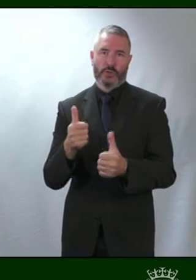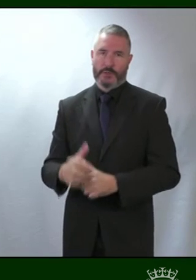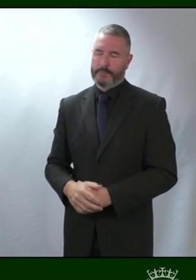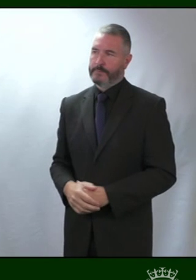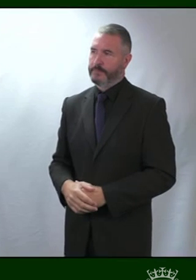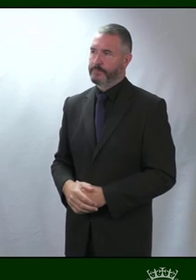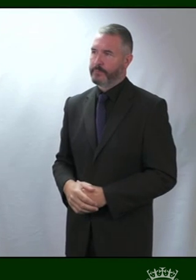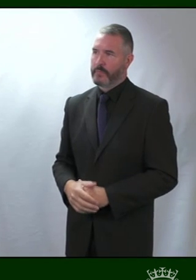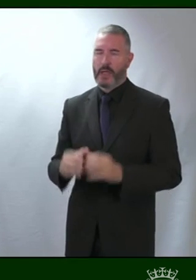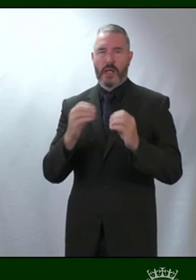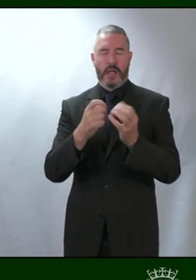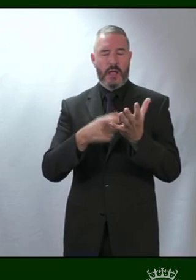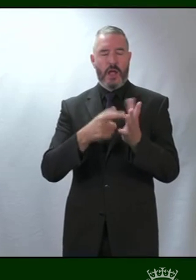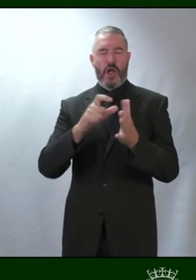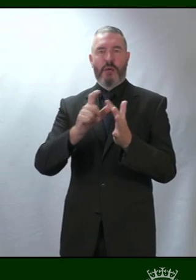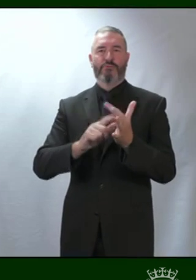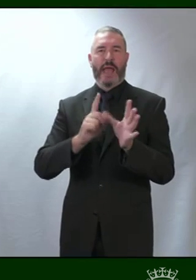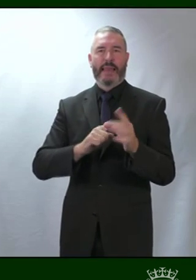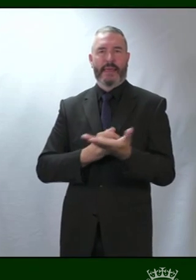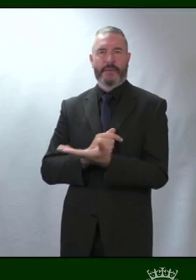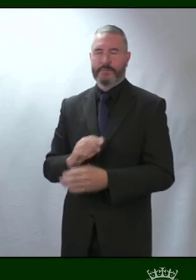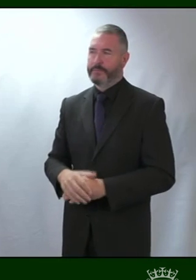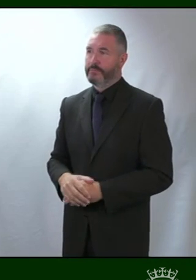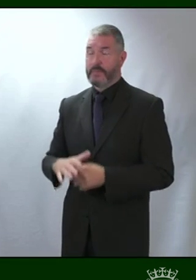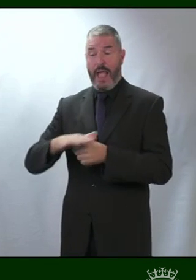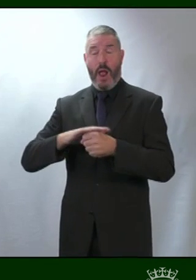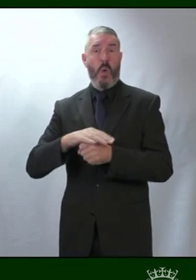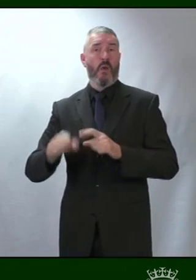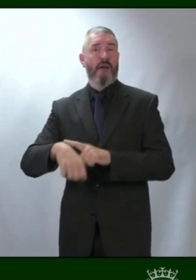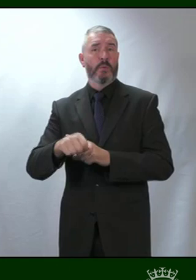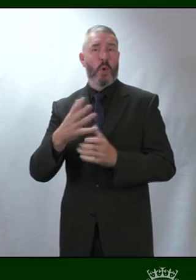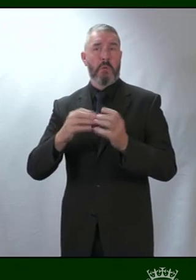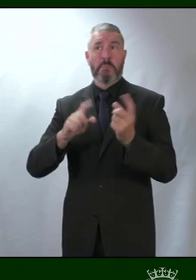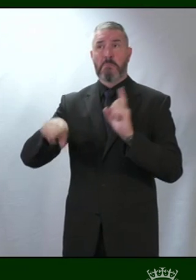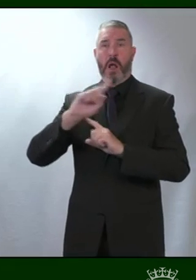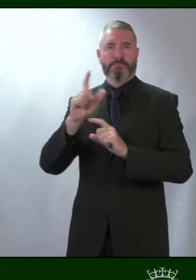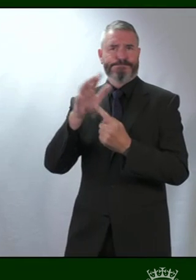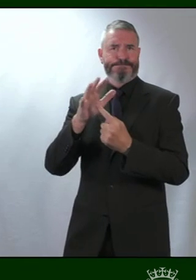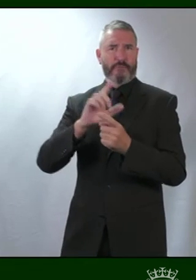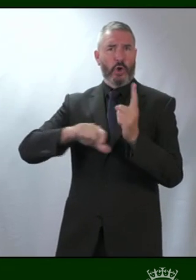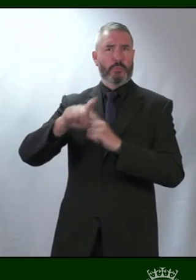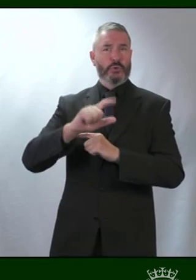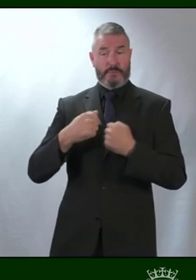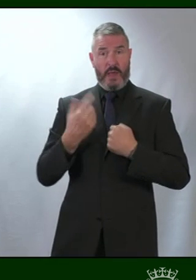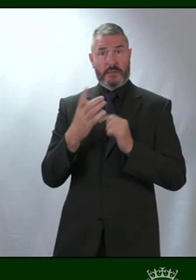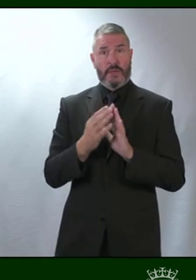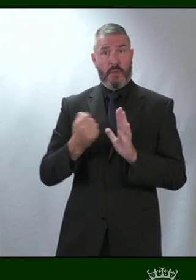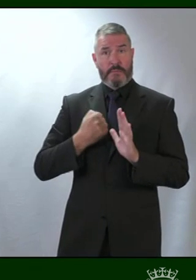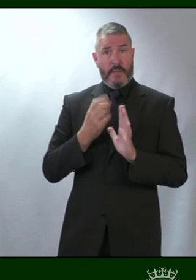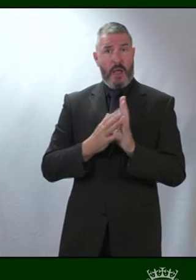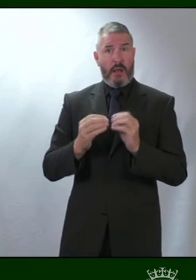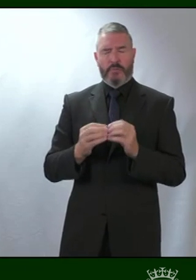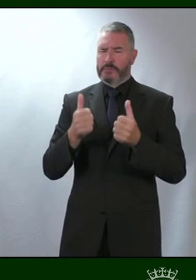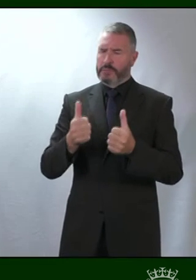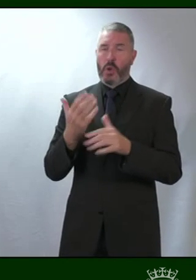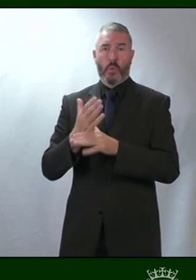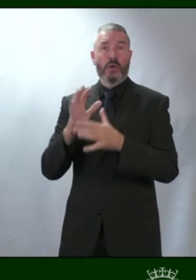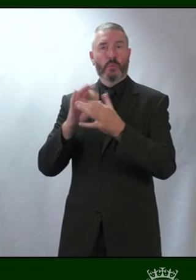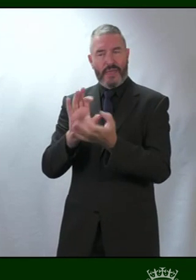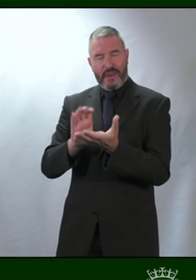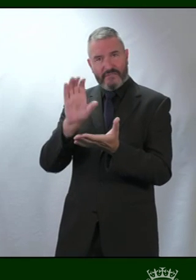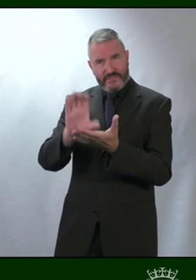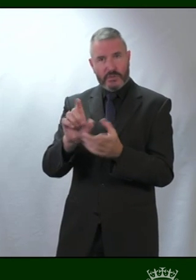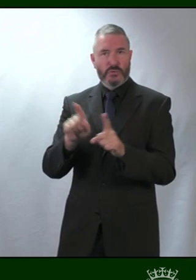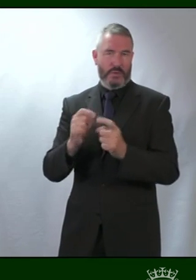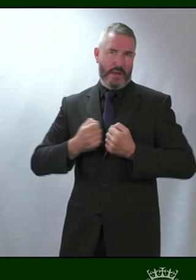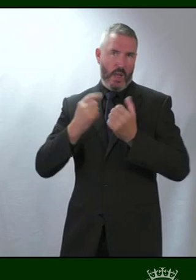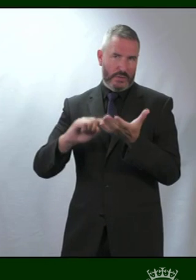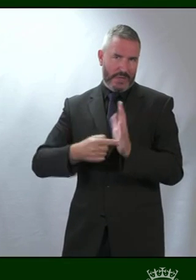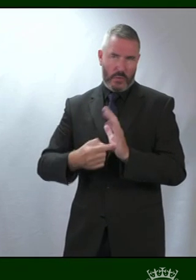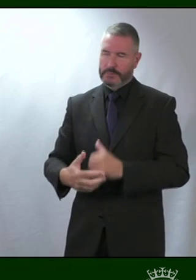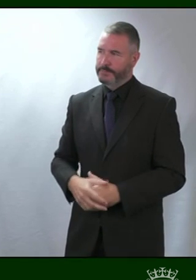BenBradley Our local football clubs are hugely important to our communities and Mansfield Town is a fine example of a club that both works with and invests in our town.